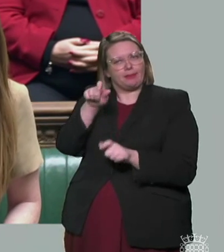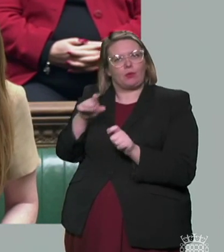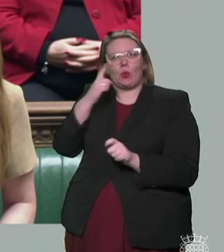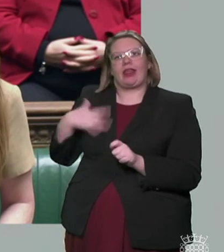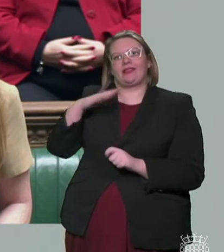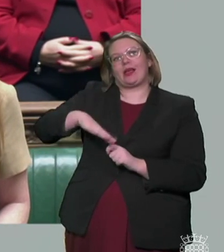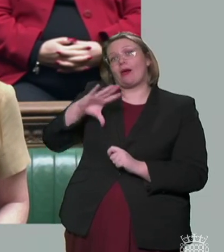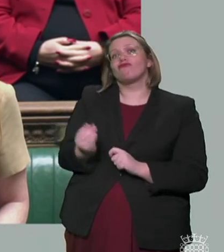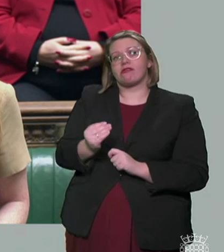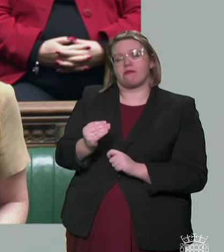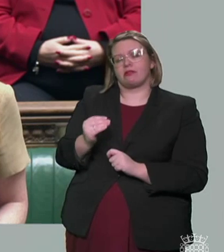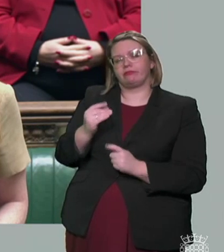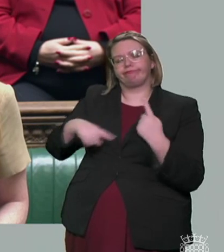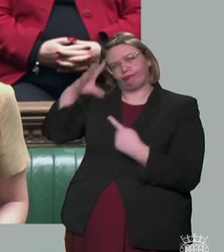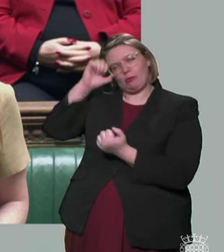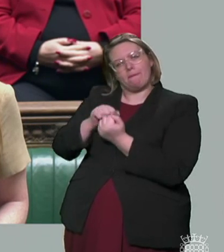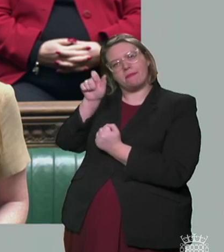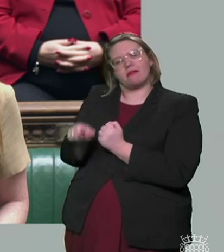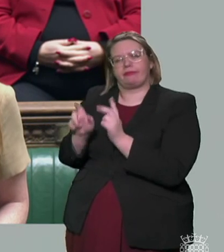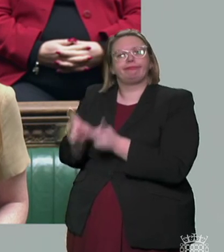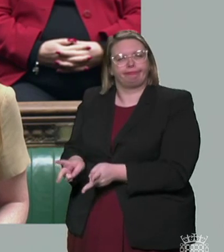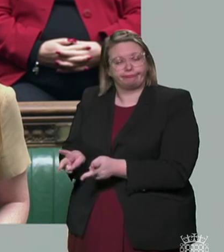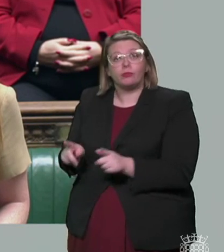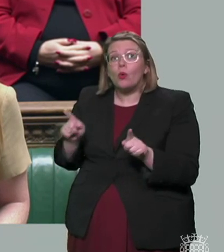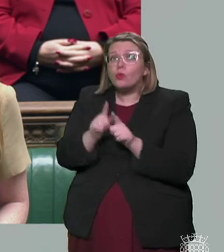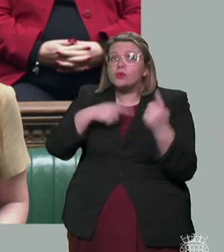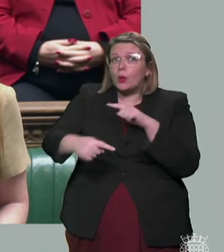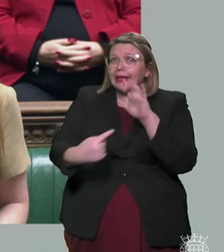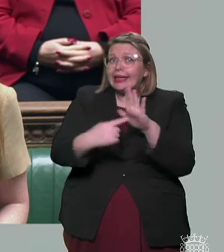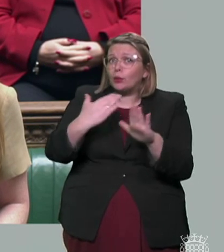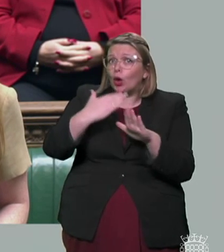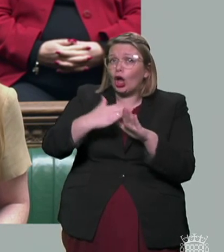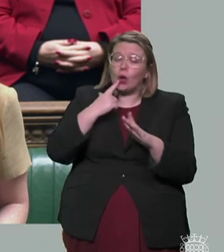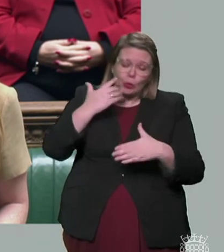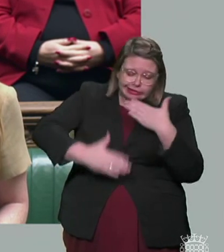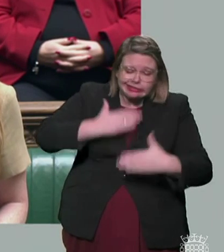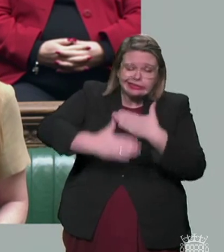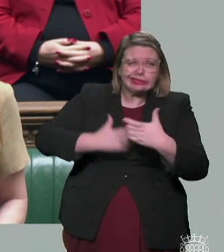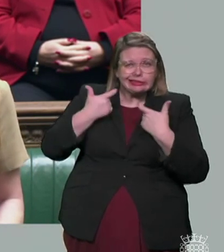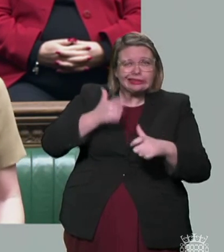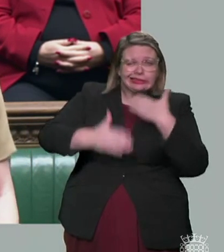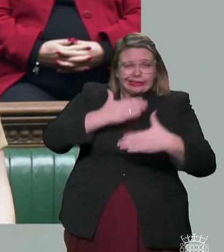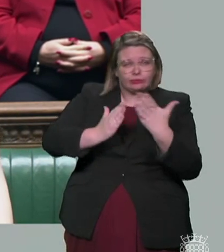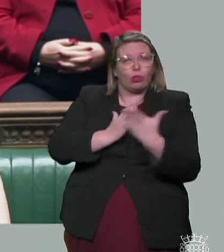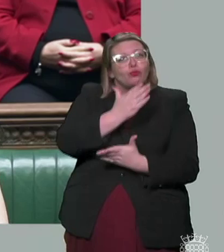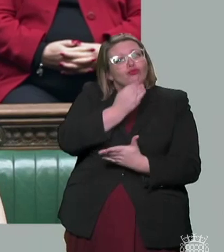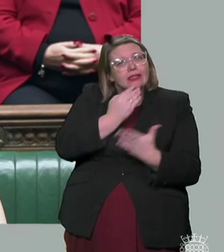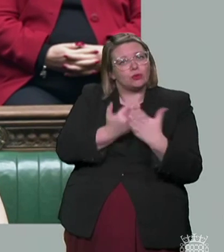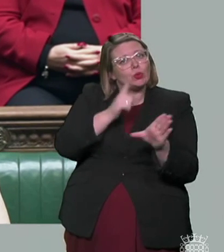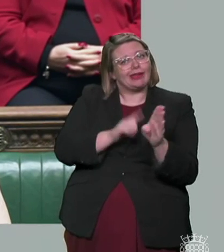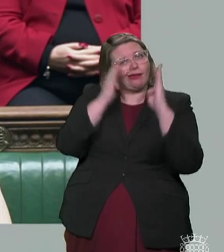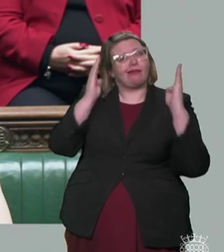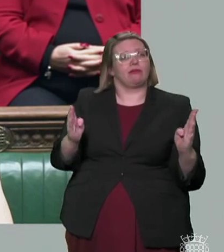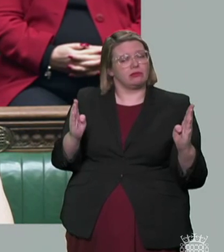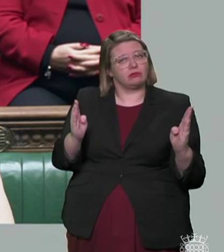I thank all the key workers who have kept our essential services running over the festive period.